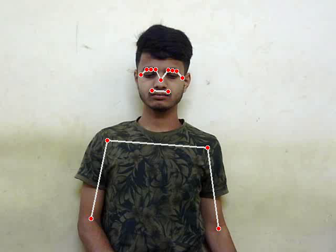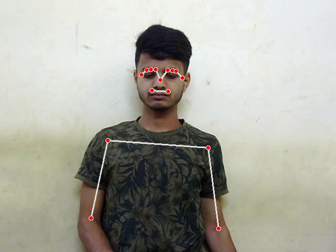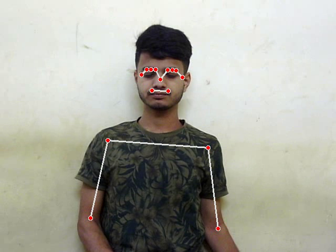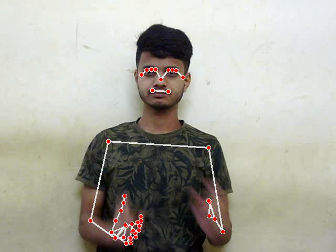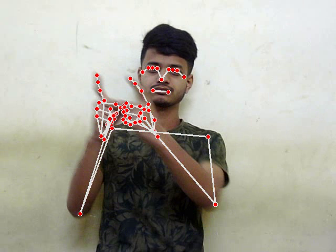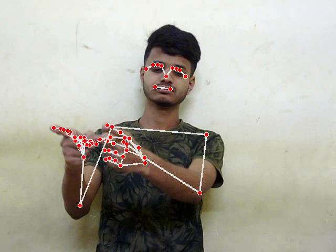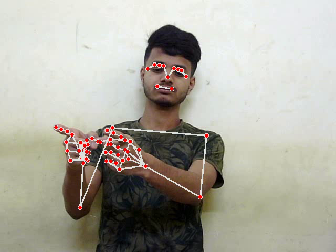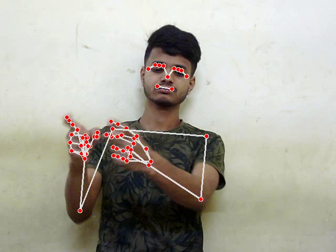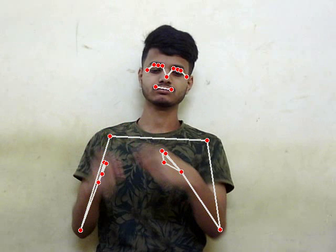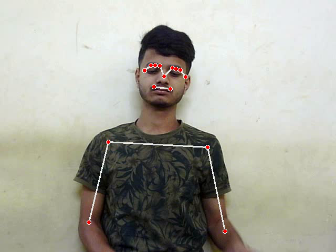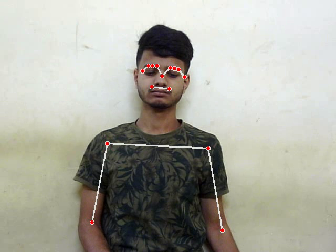go